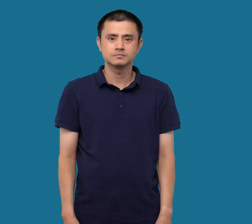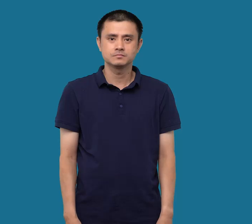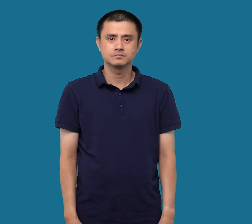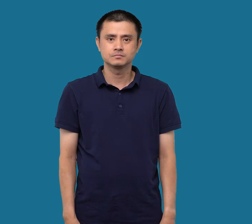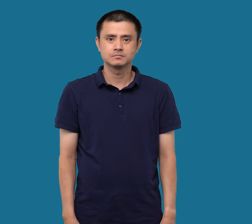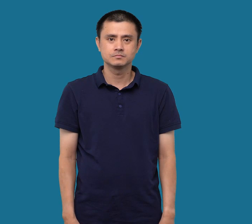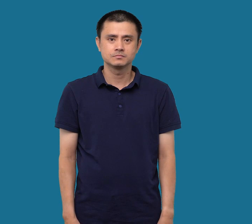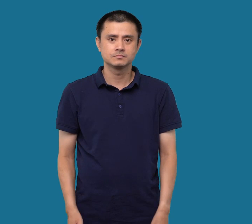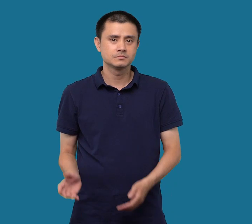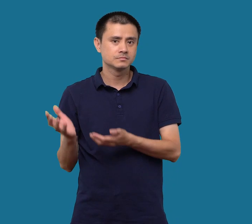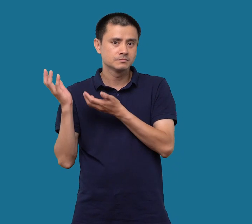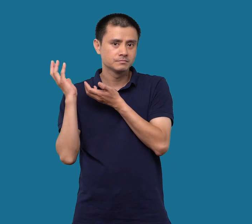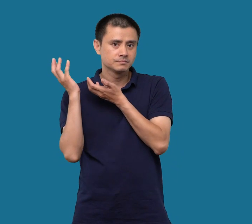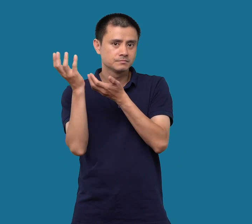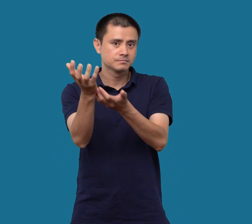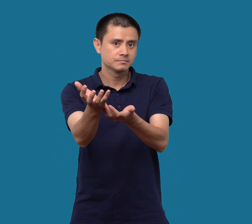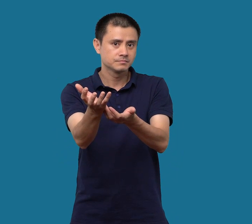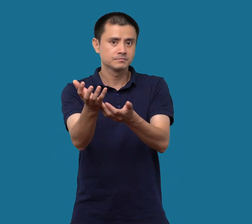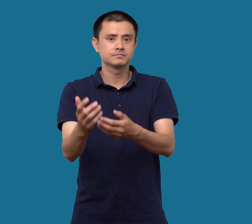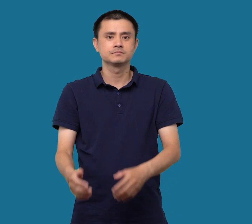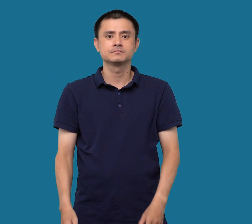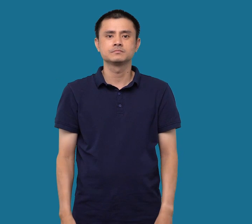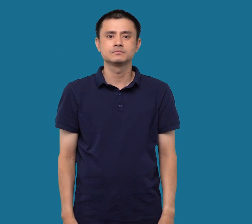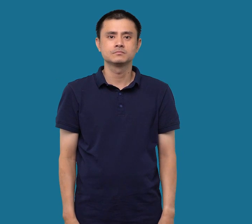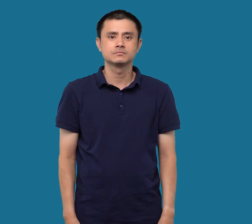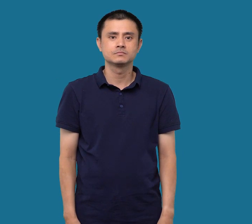giao hàng